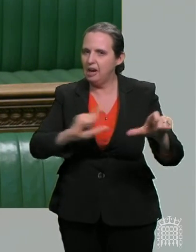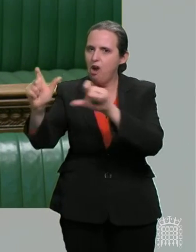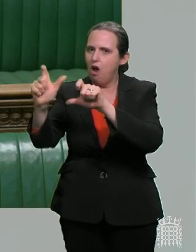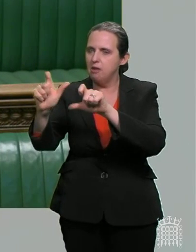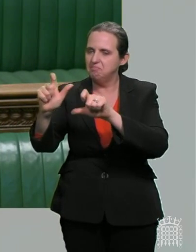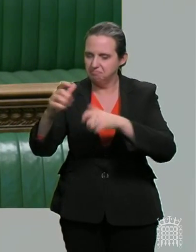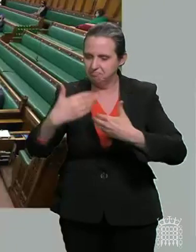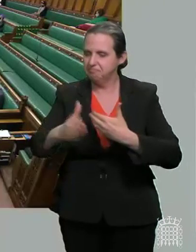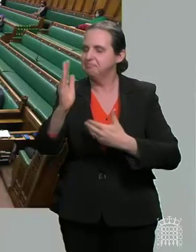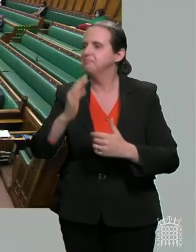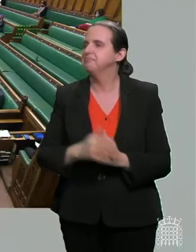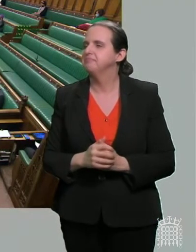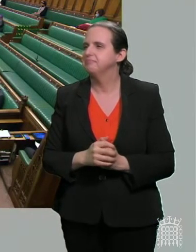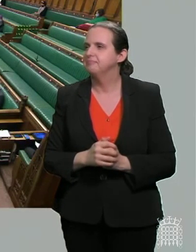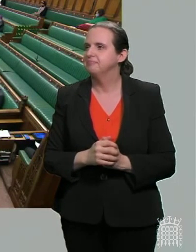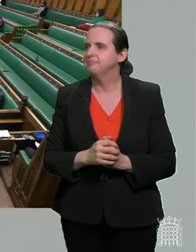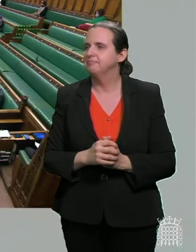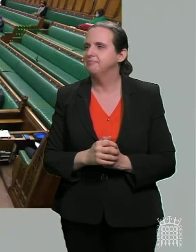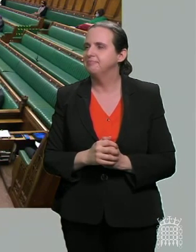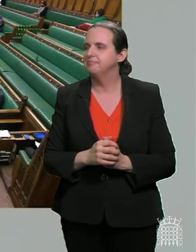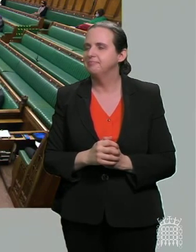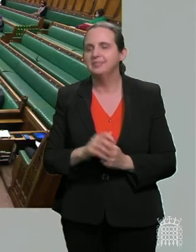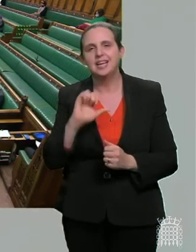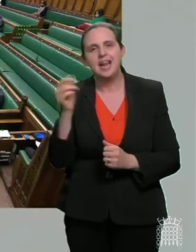Let us head to Meirionnydd with Liz Saville Roberts.